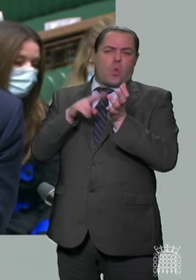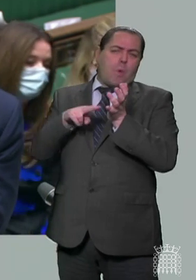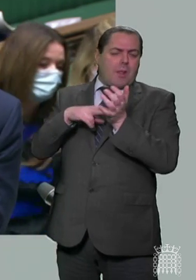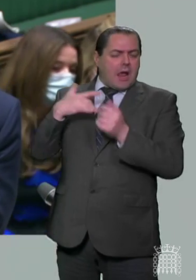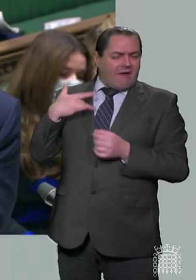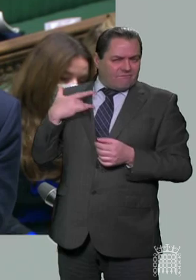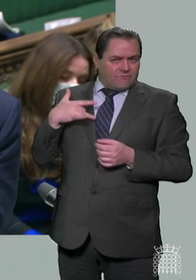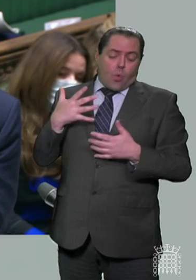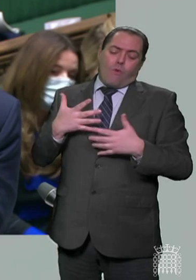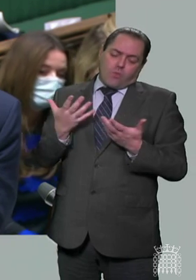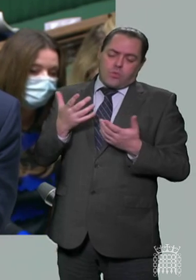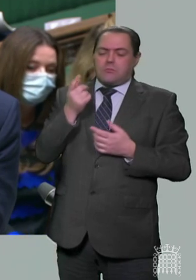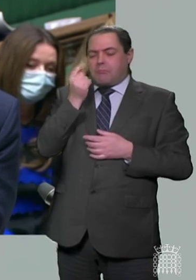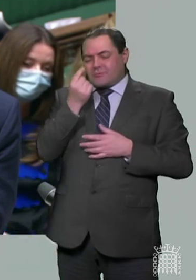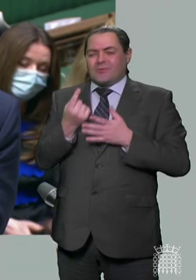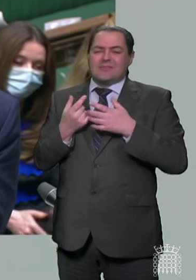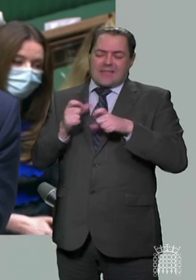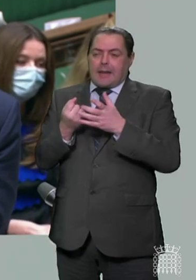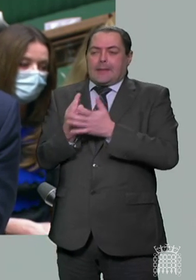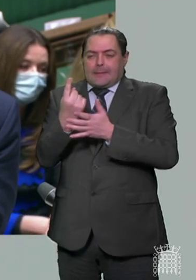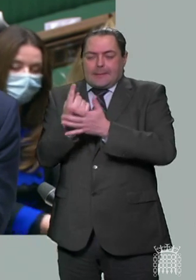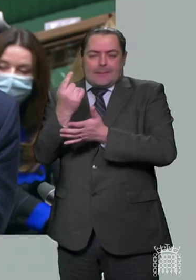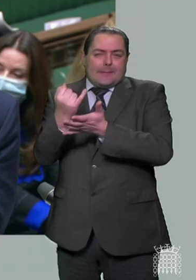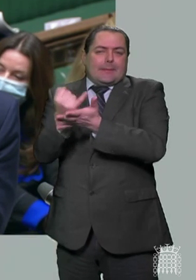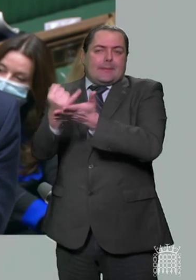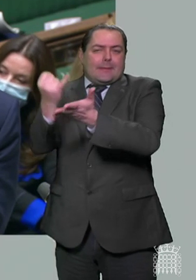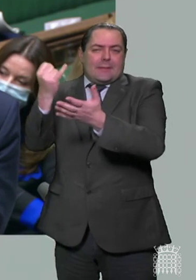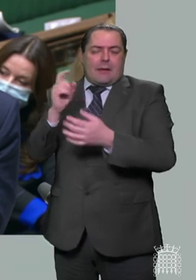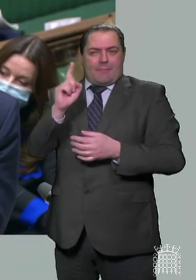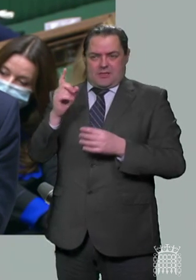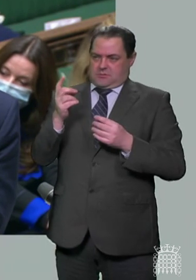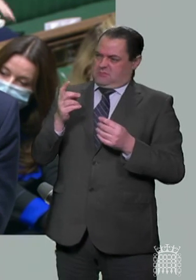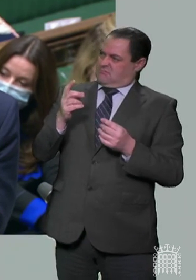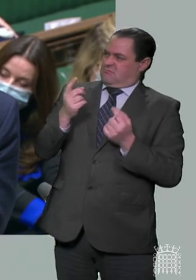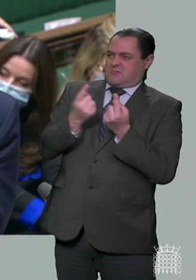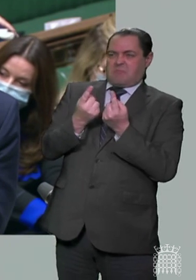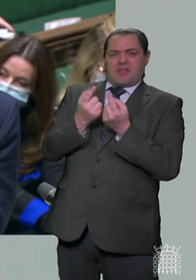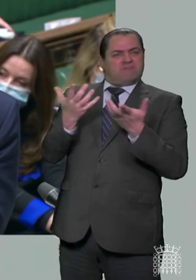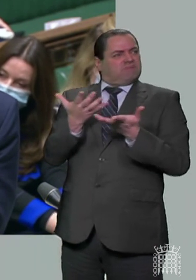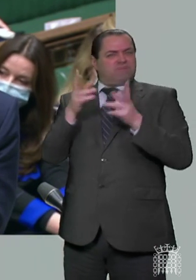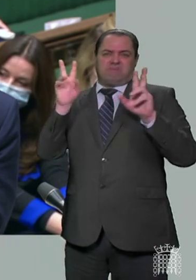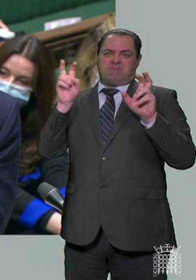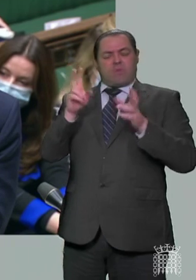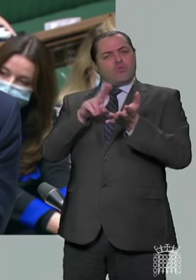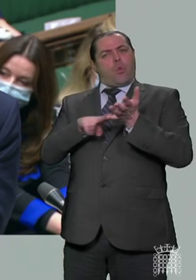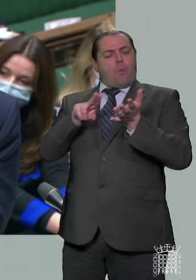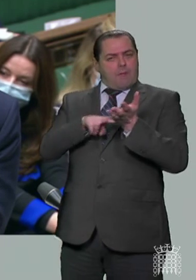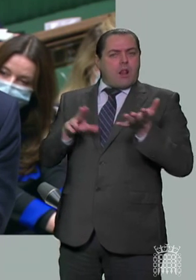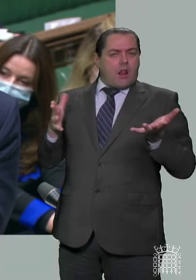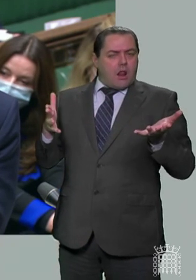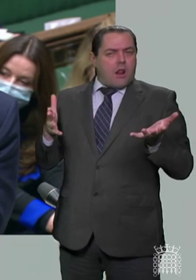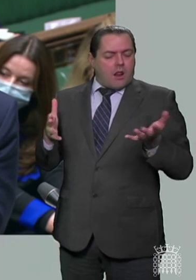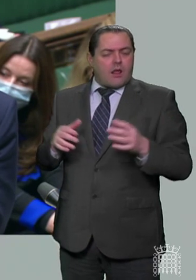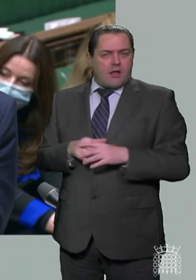That does not mean that there will not be further challenges, but I think that life will return to something much, much closer to normality.